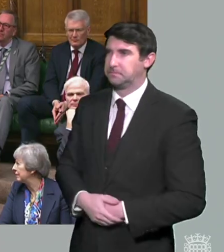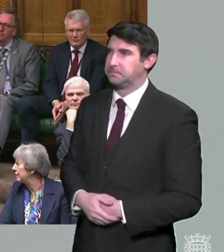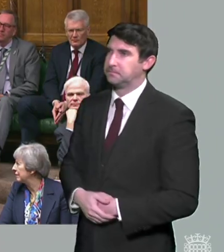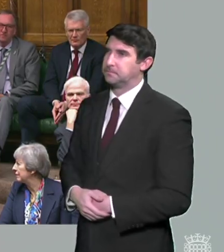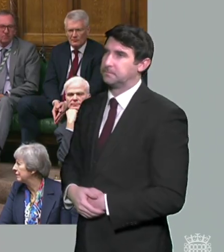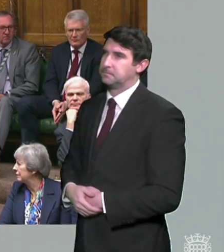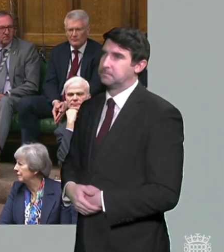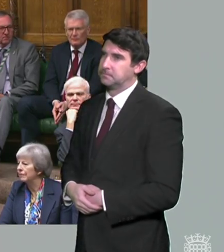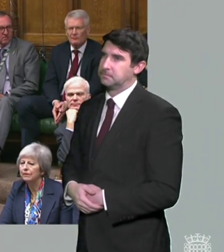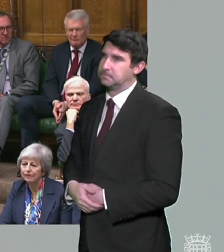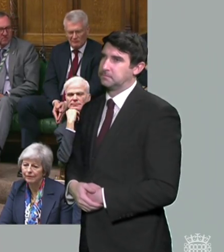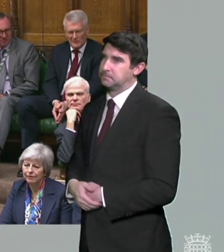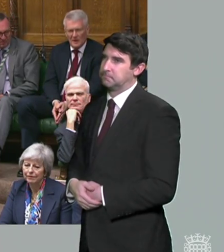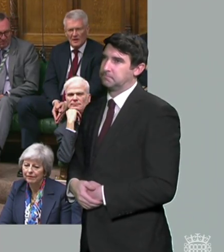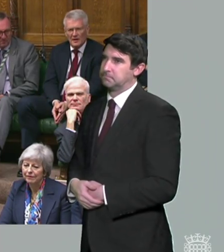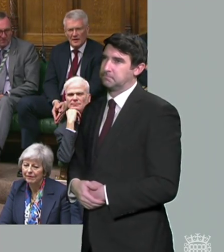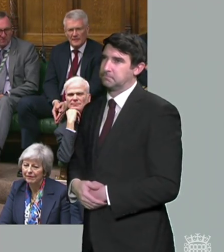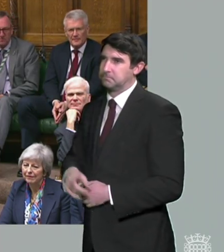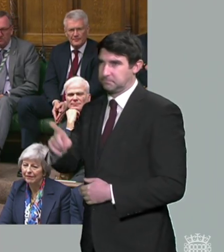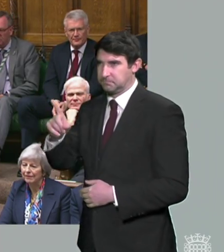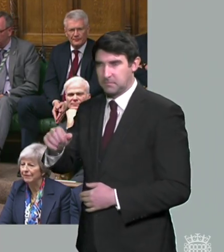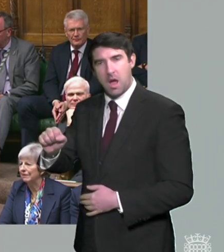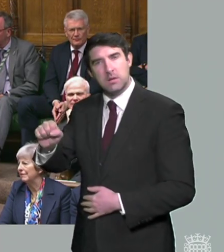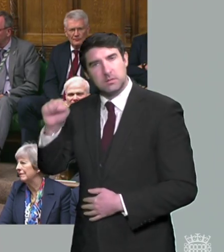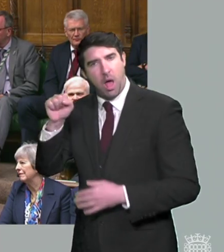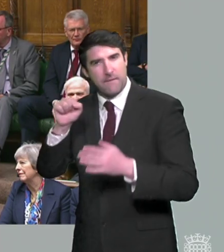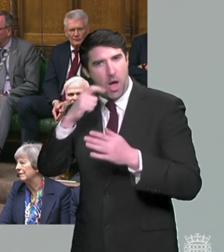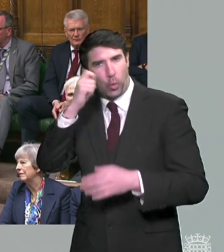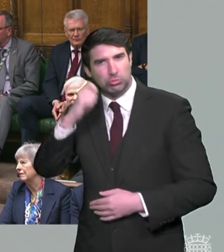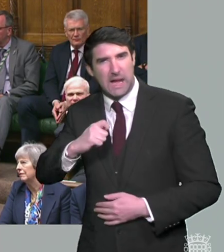Slava Ukraini! President Zelensky, we salute you.